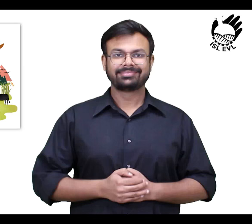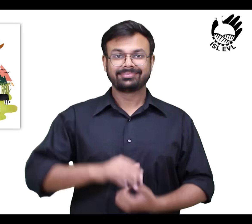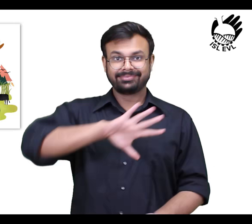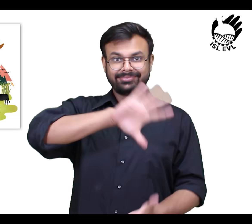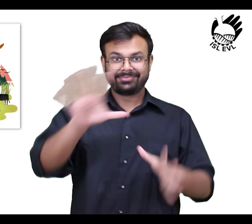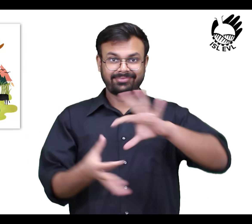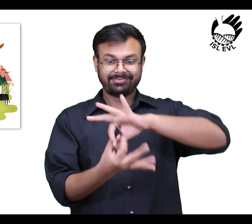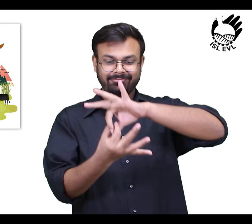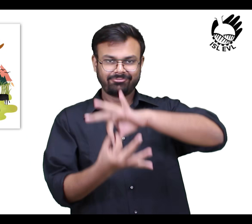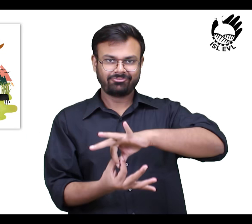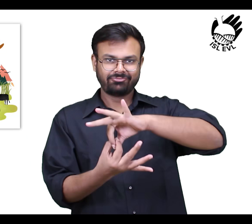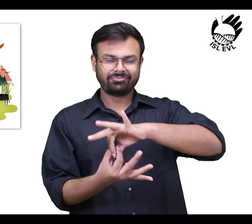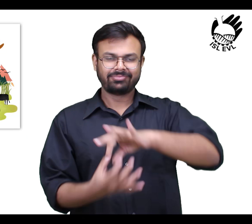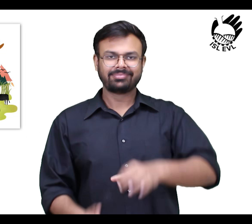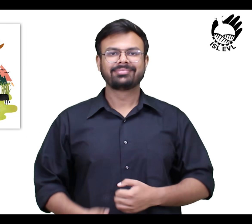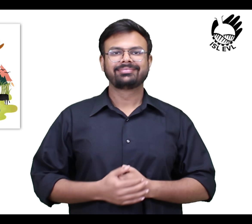Ecology